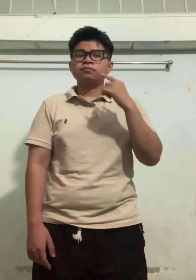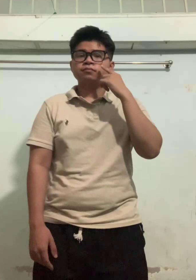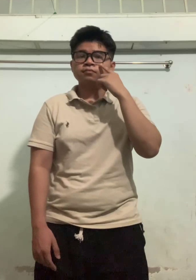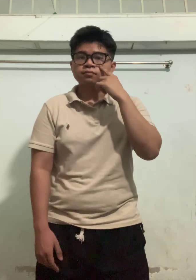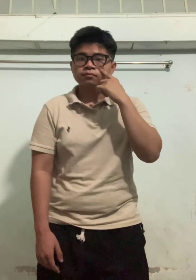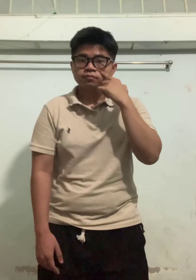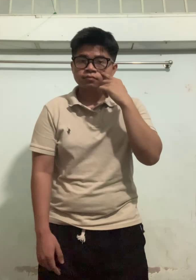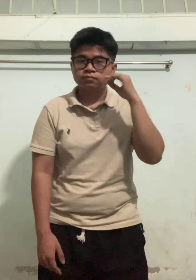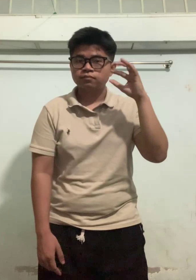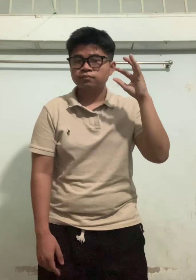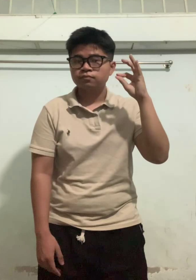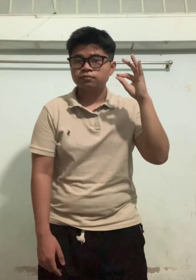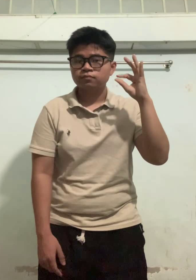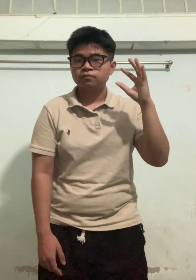lam quen